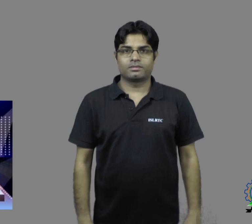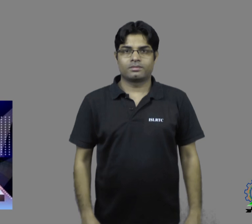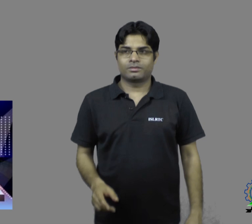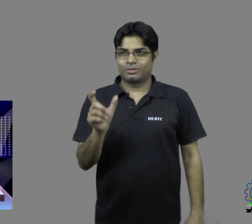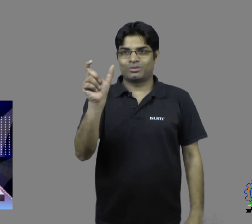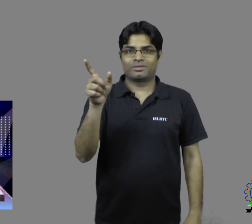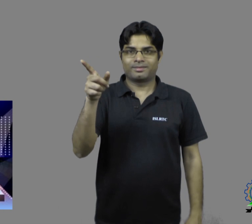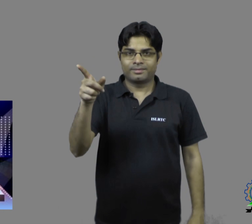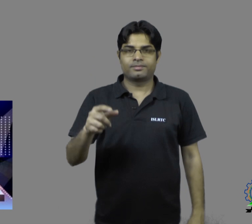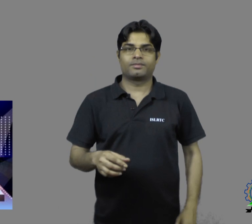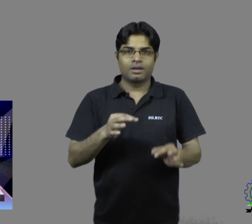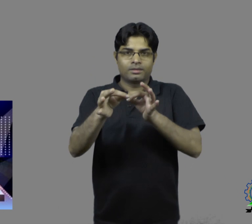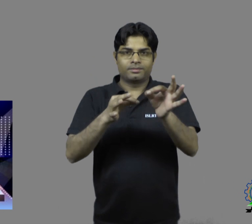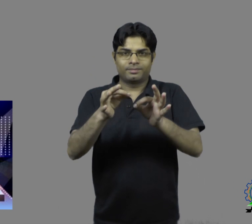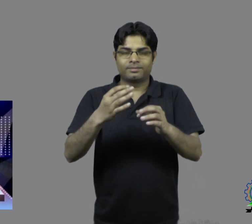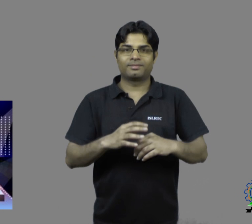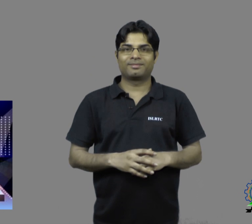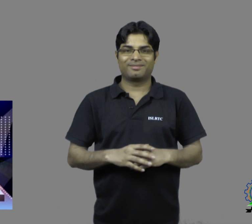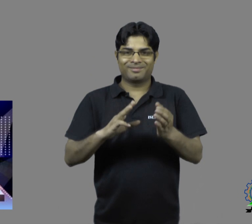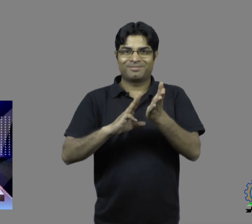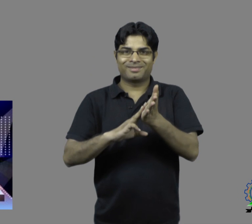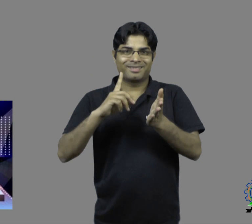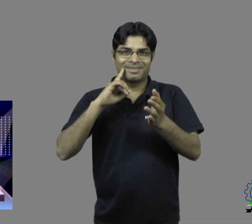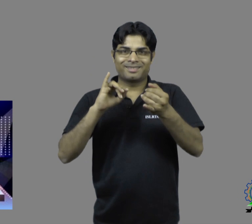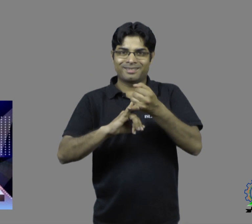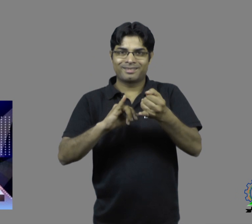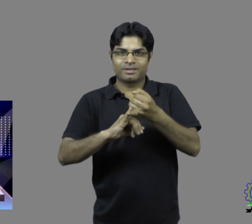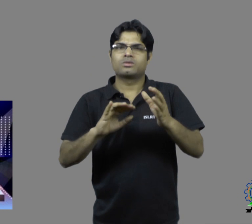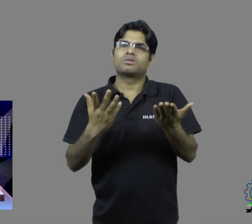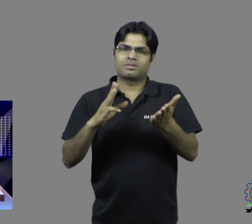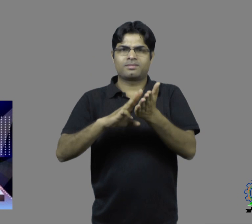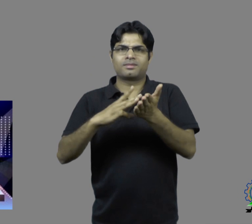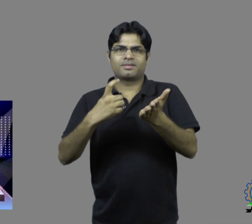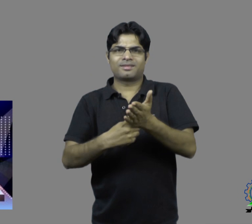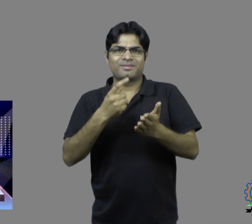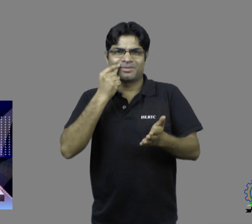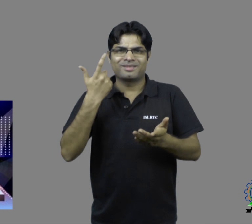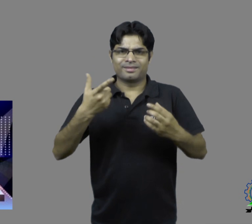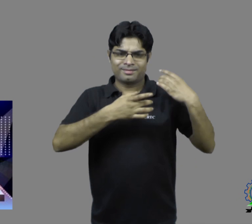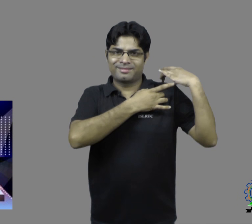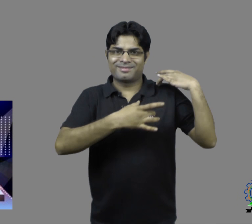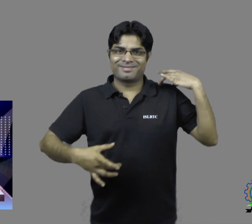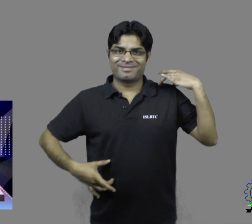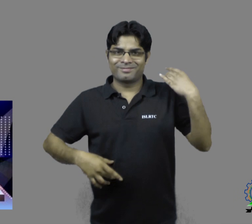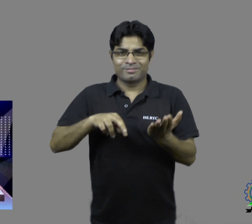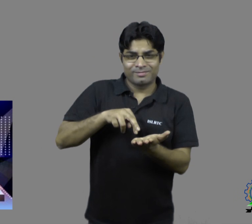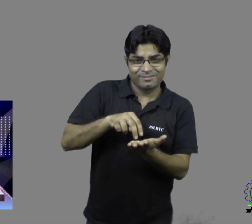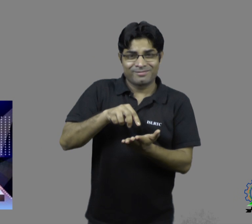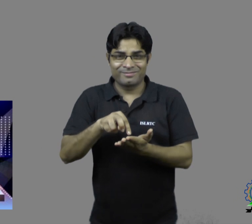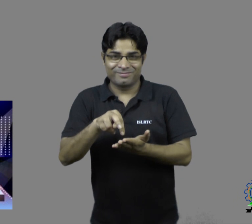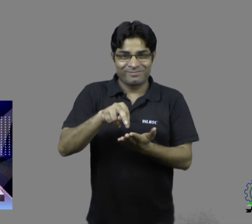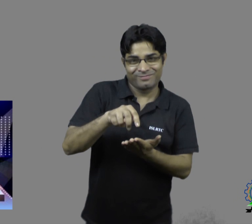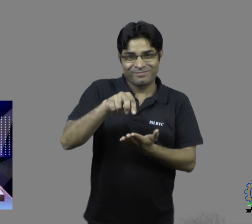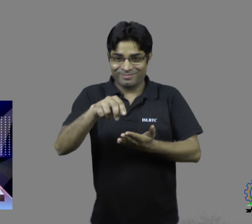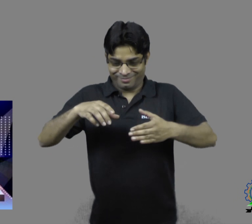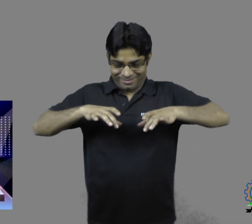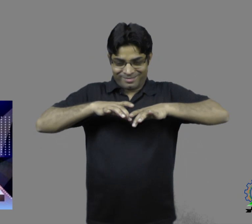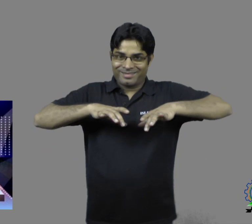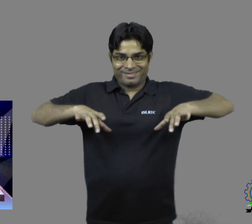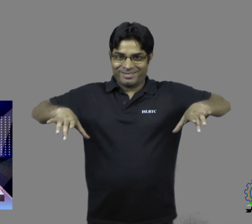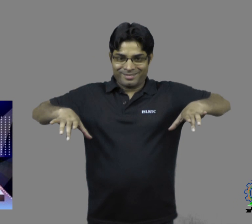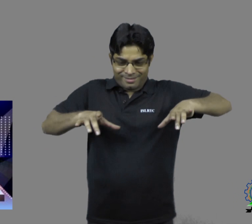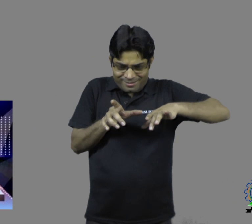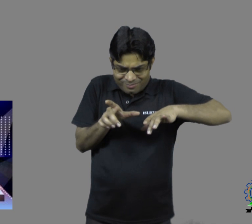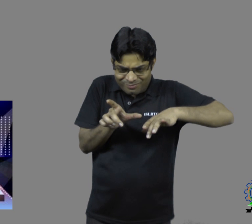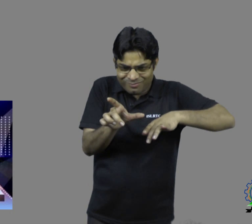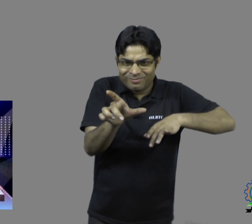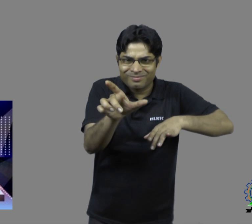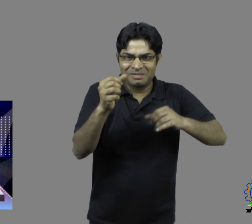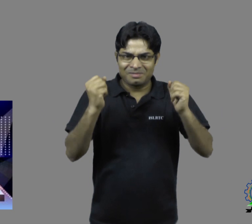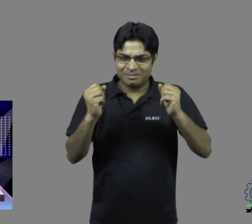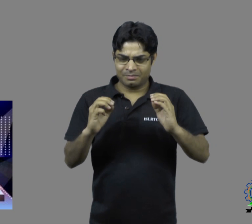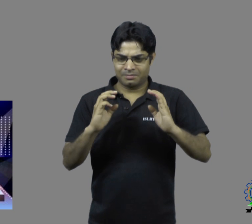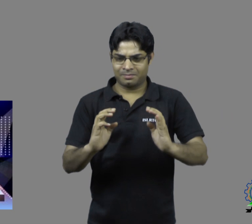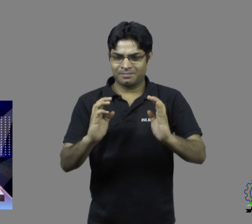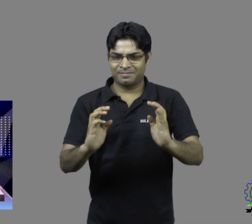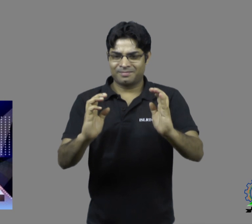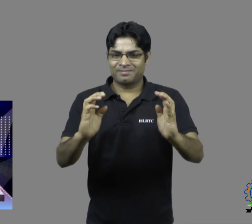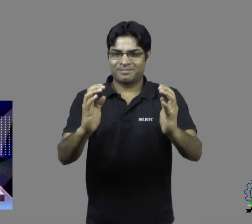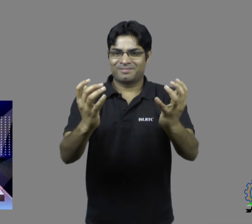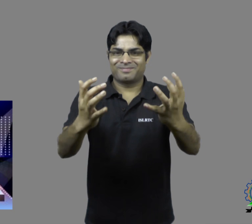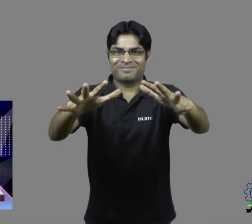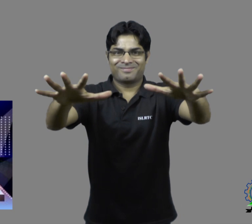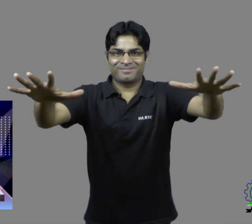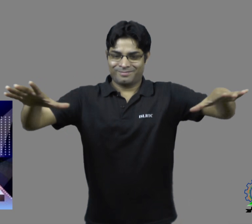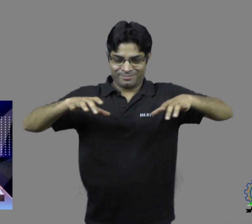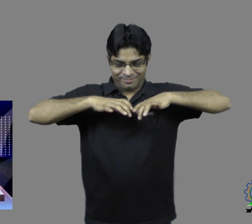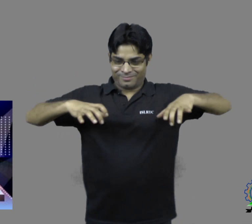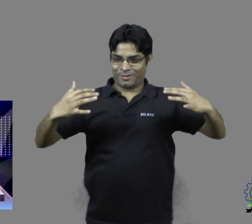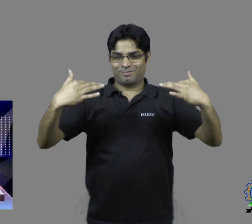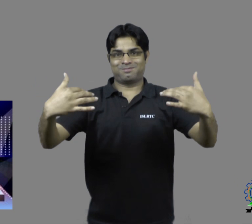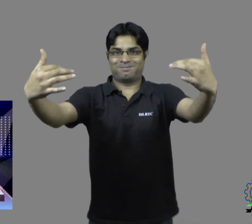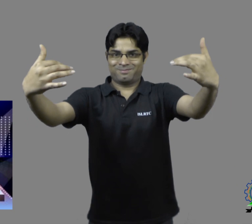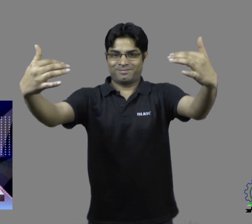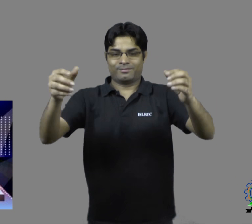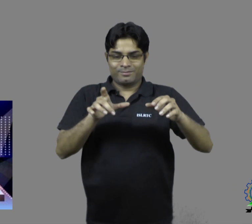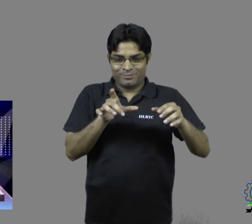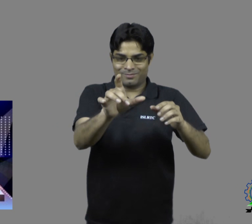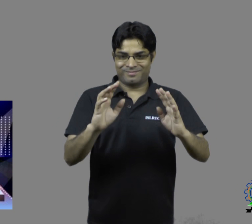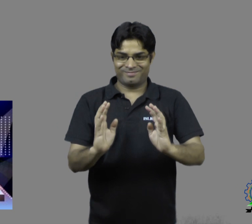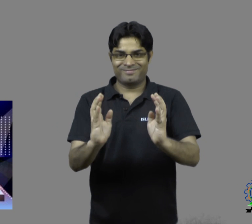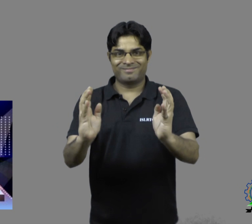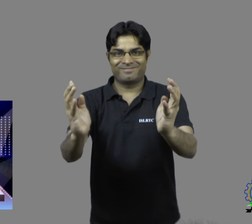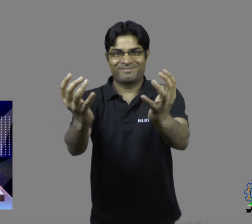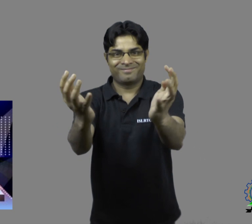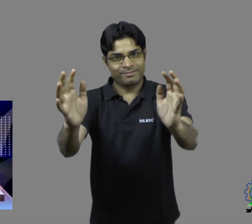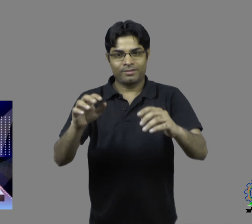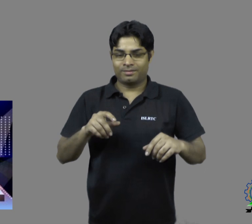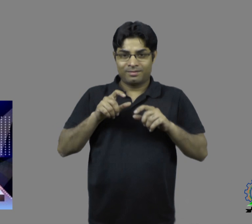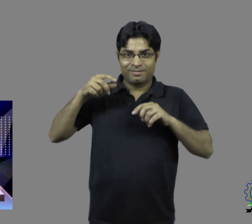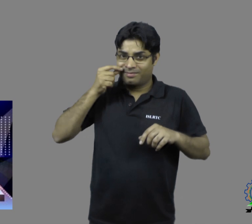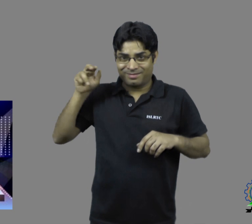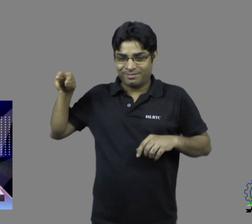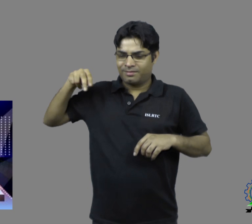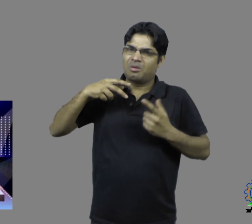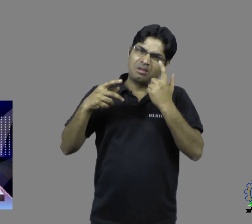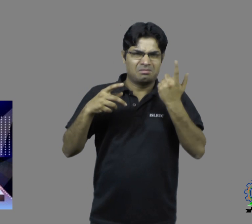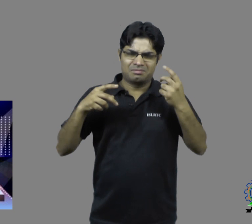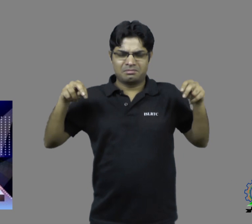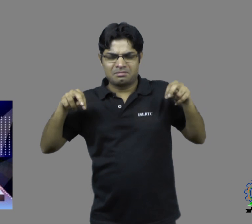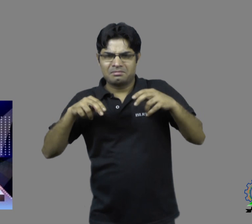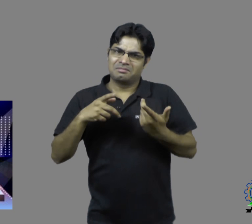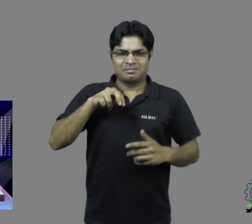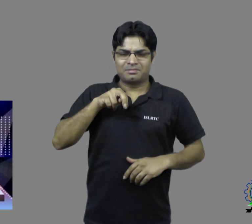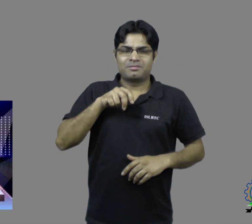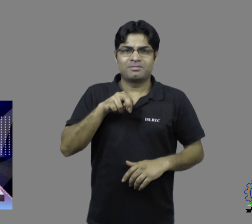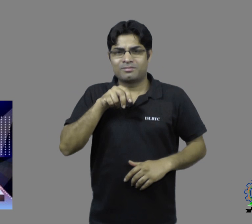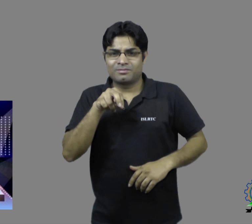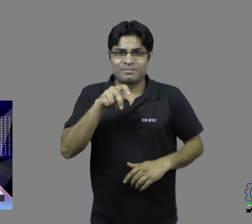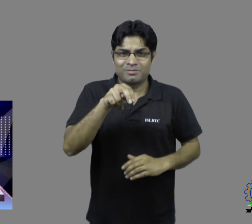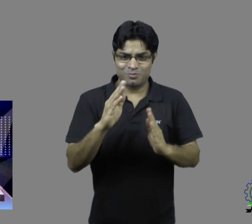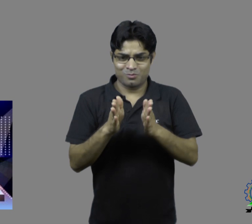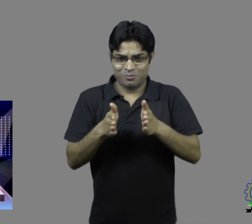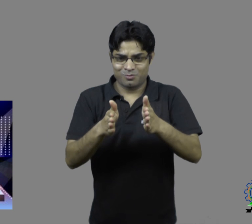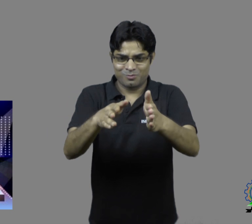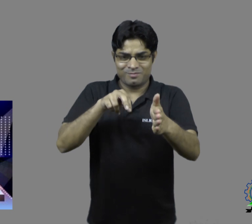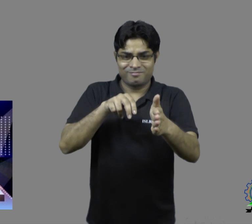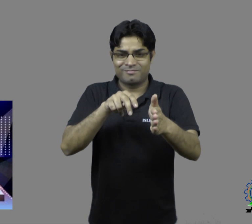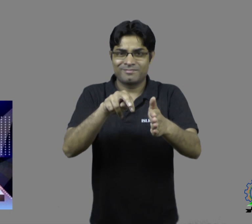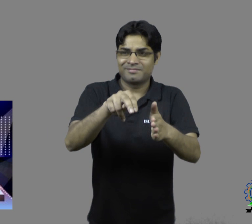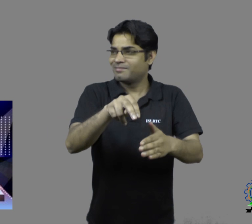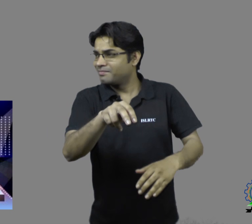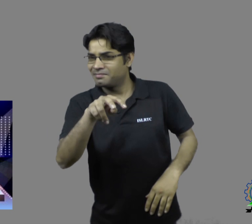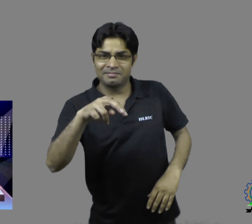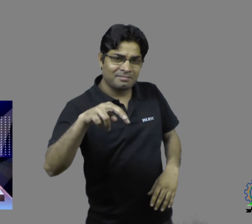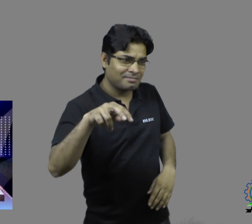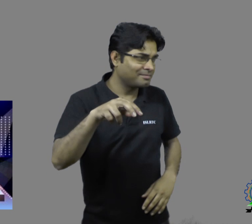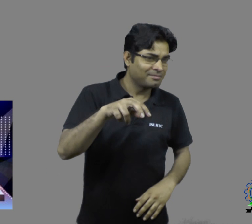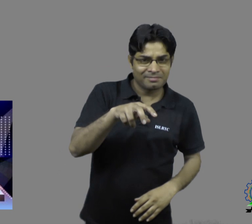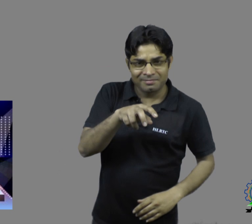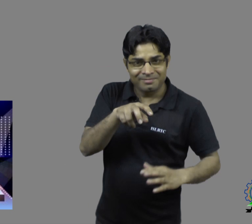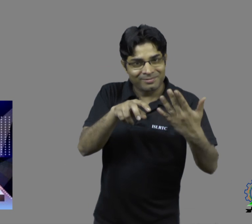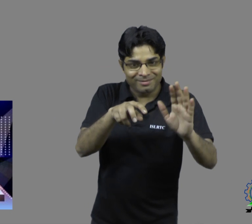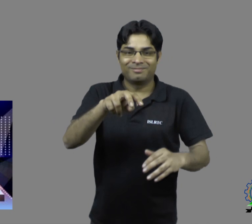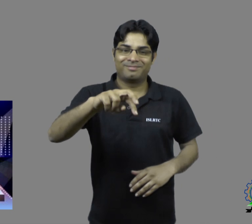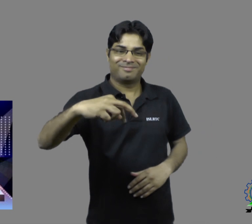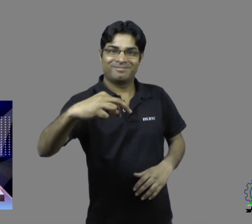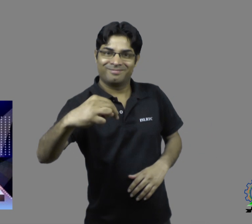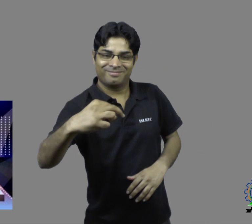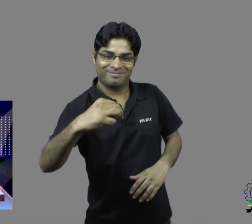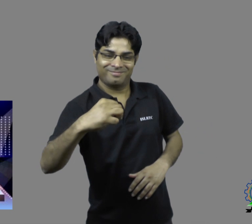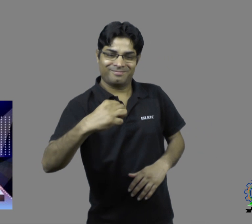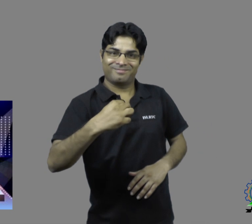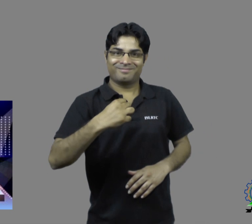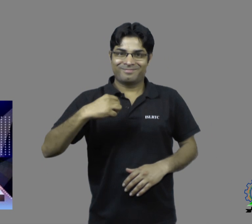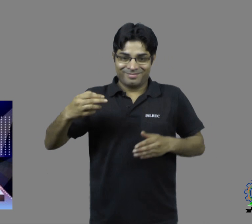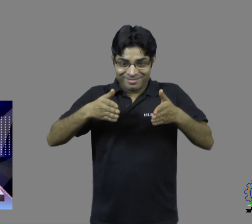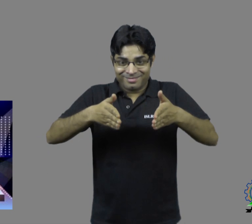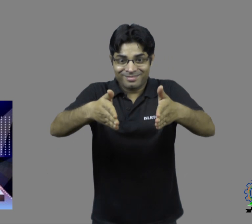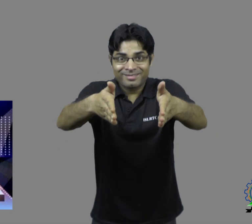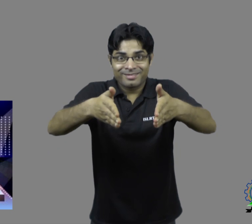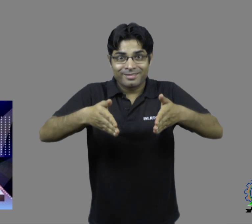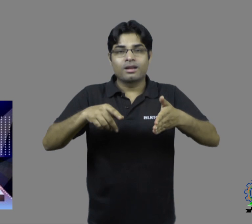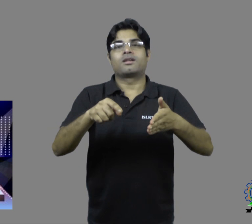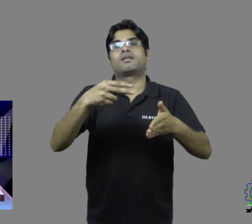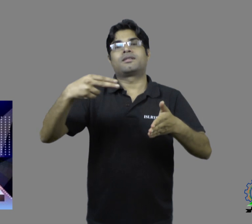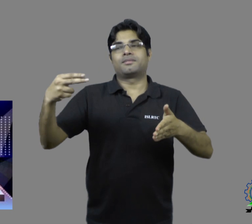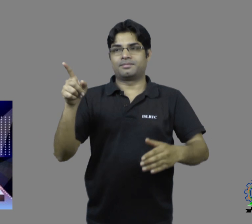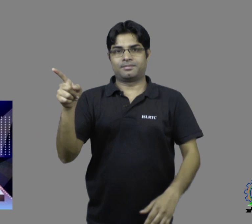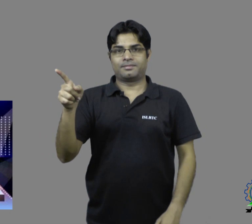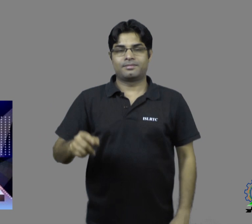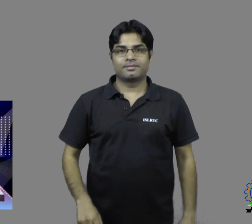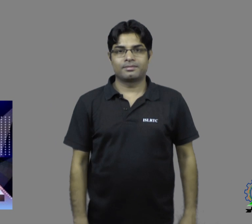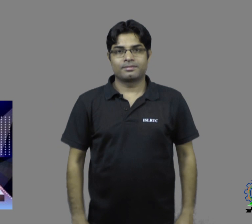Ramp Runway